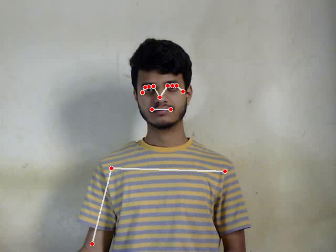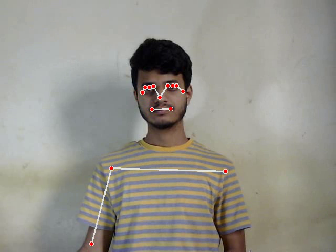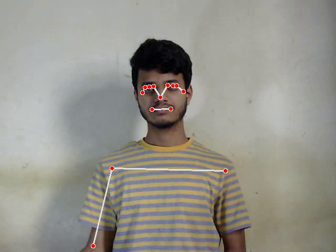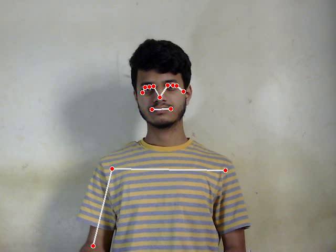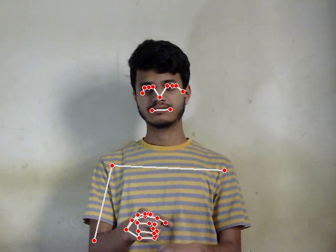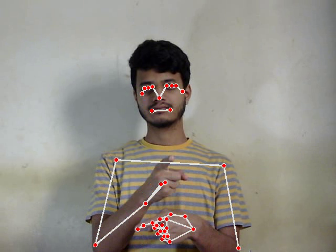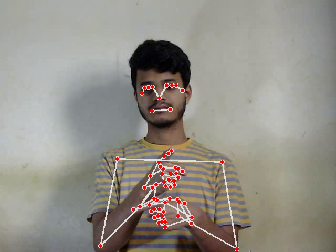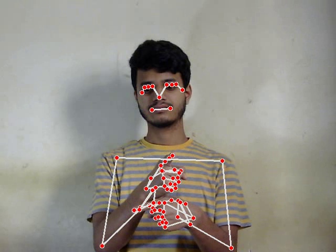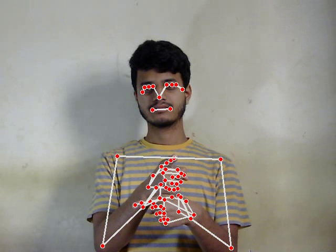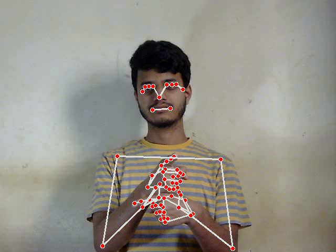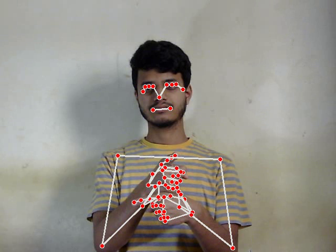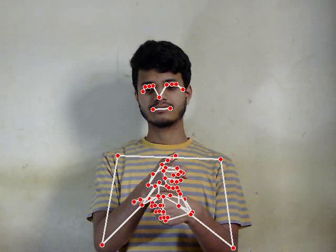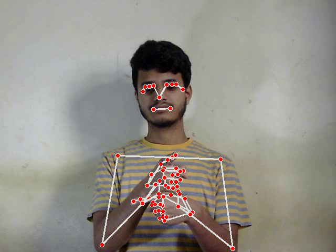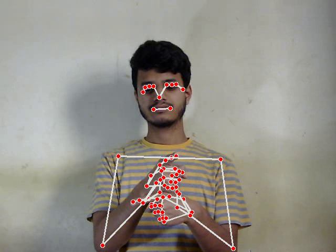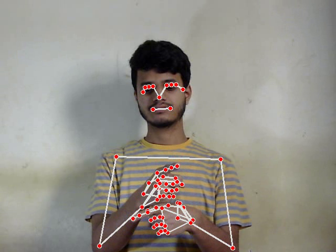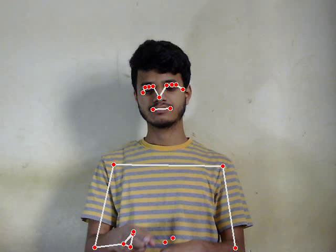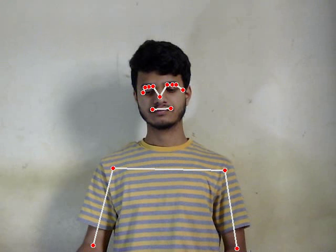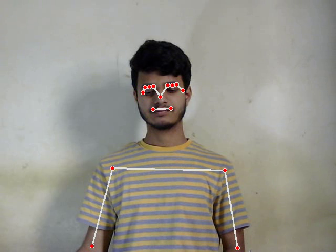right